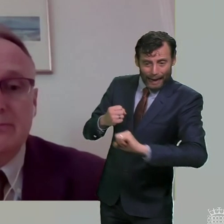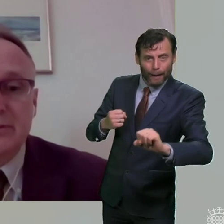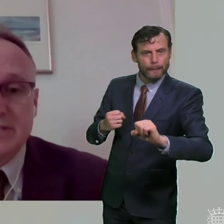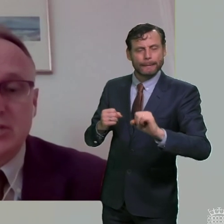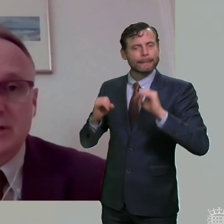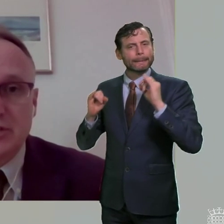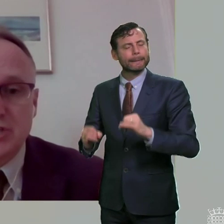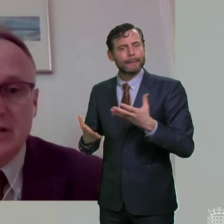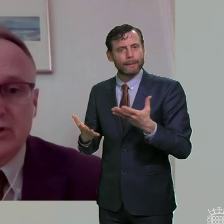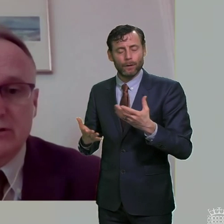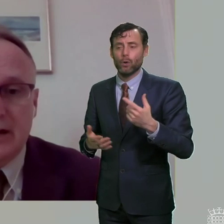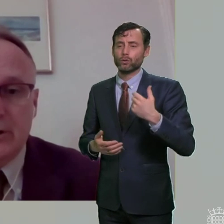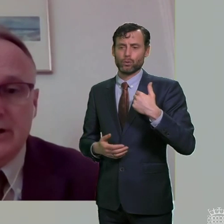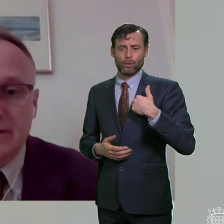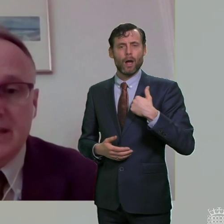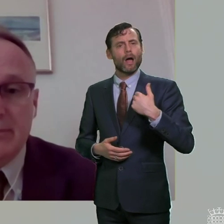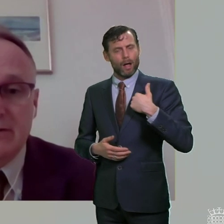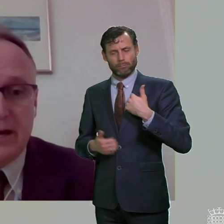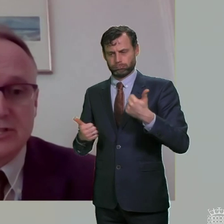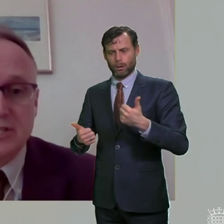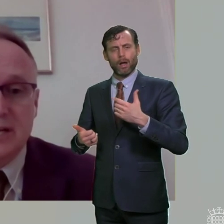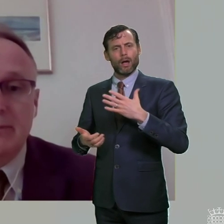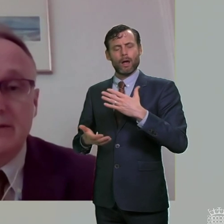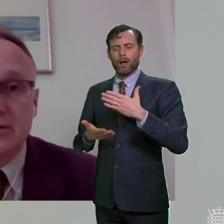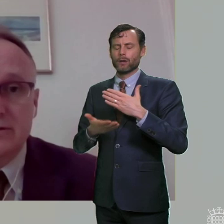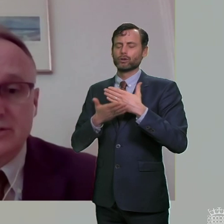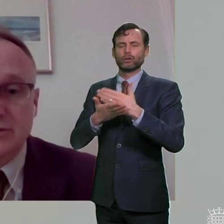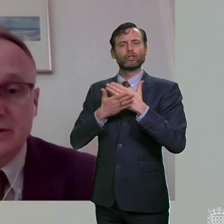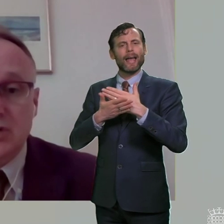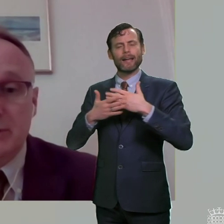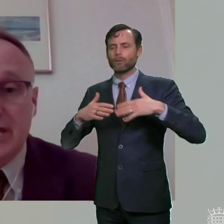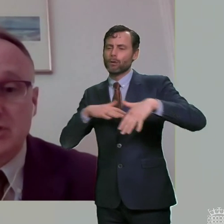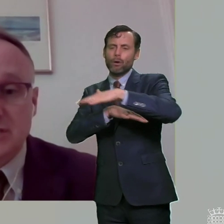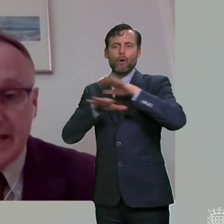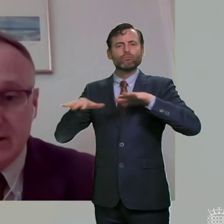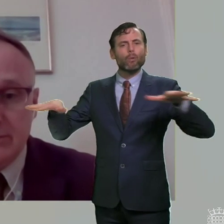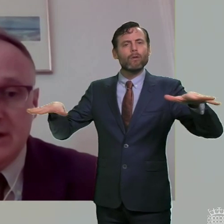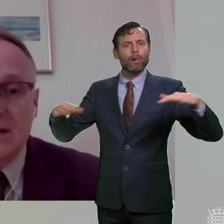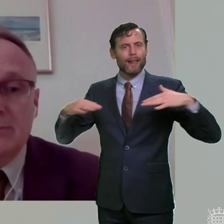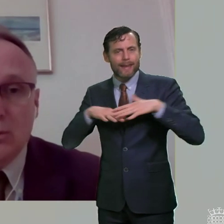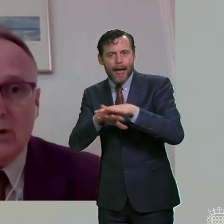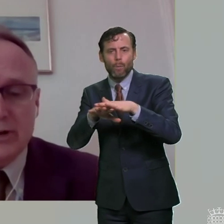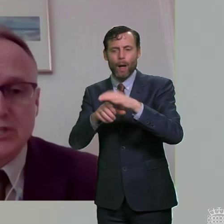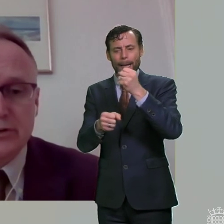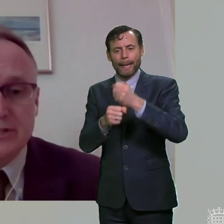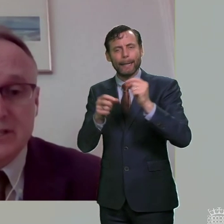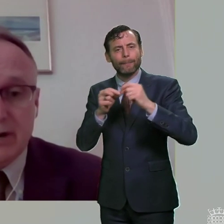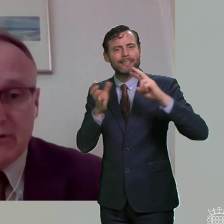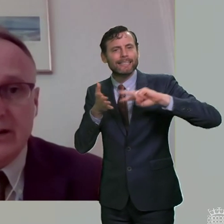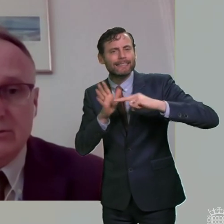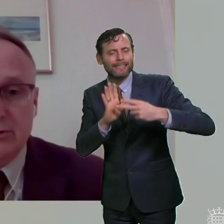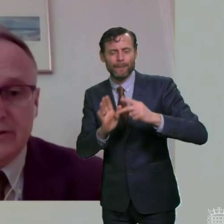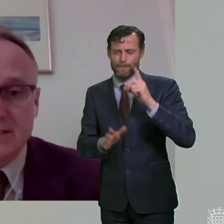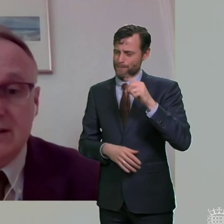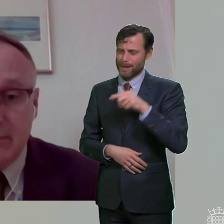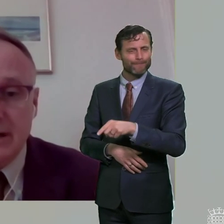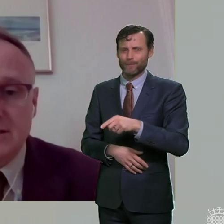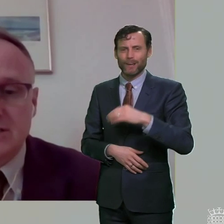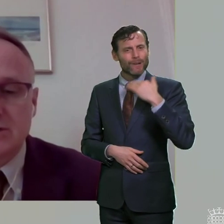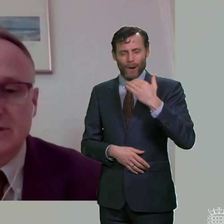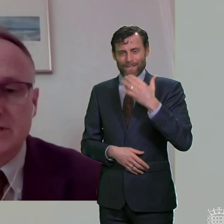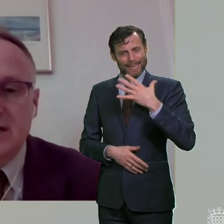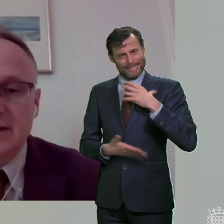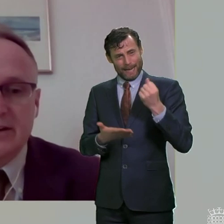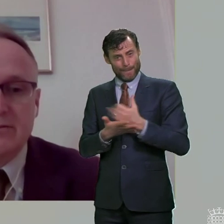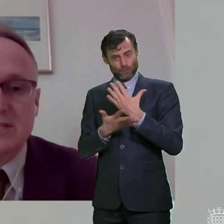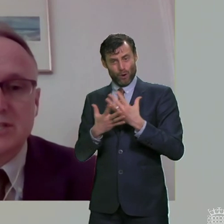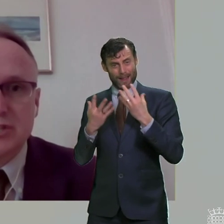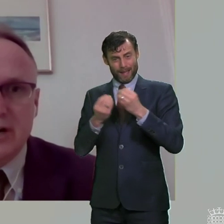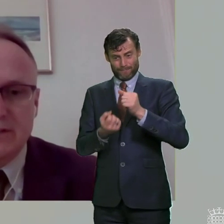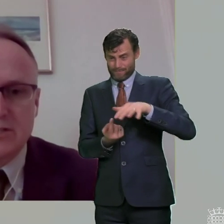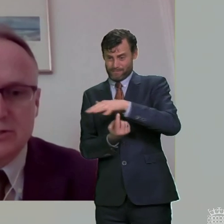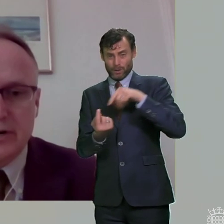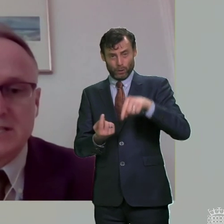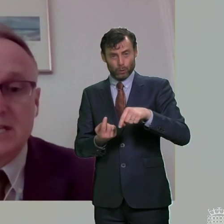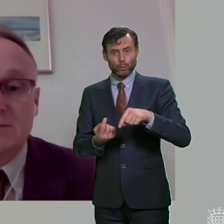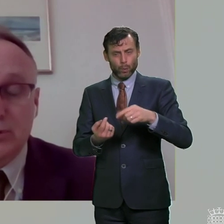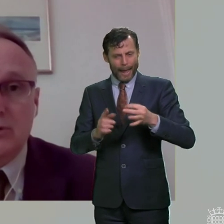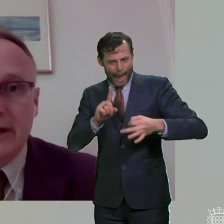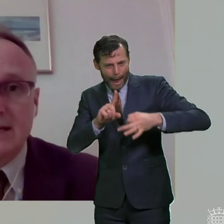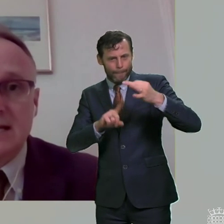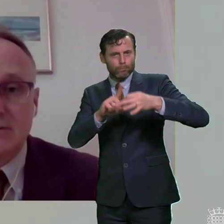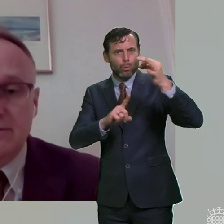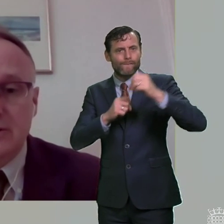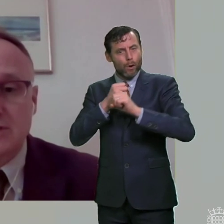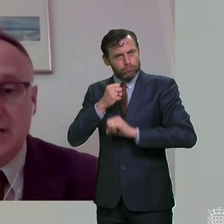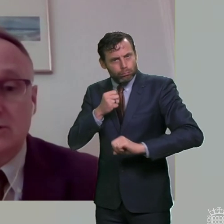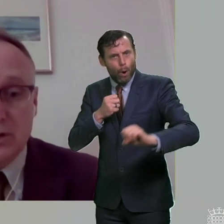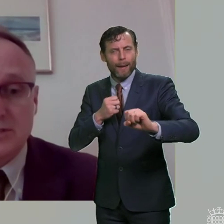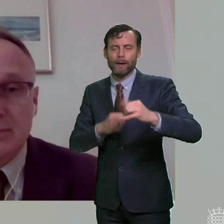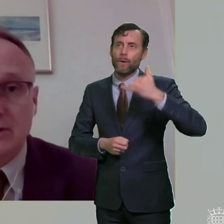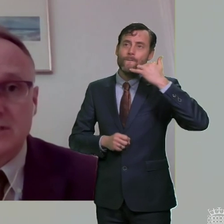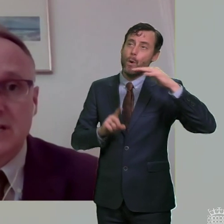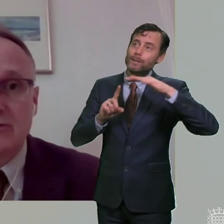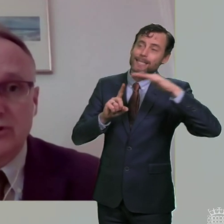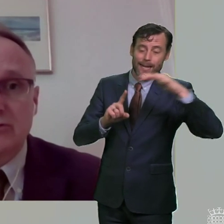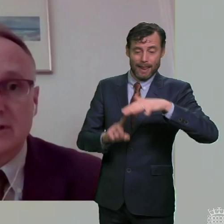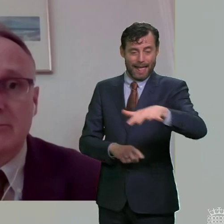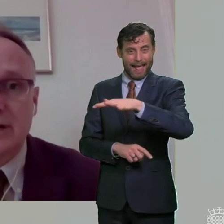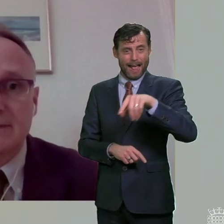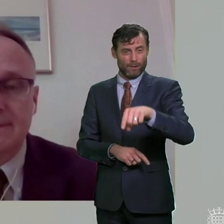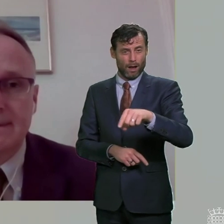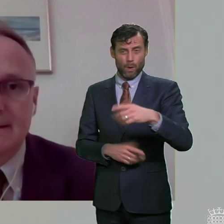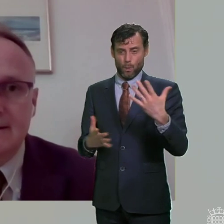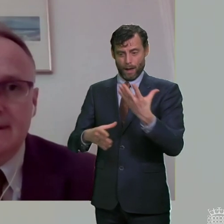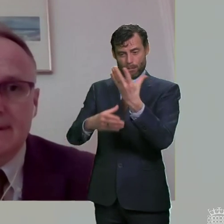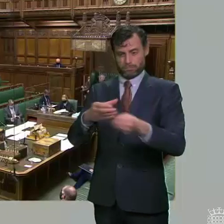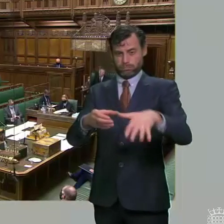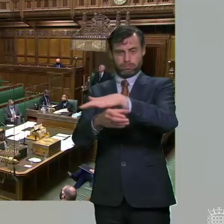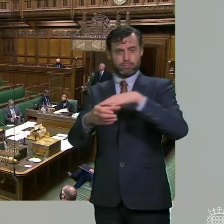I welcome the potential of the shared rural network, the gigabit voucher scheme and the universal service obligation to help, but what reassurance can my right honourable Friend give my constituents that Government are striving to address these broadband and phone signal notspots in rural Cumbria?